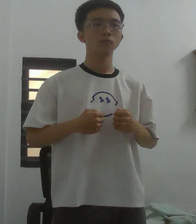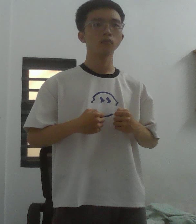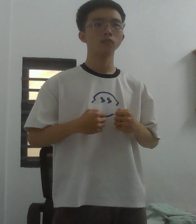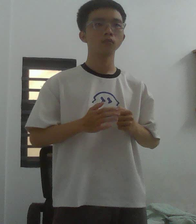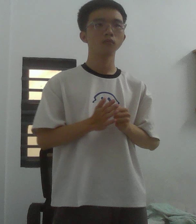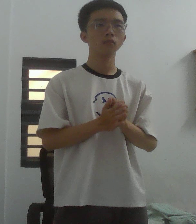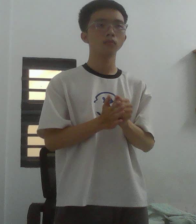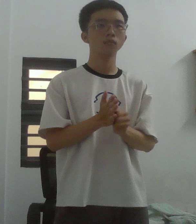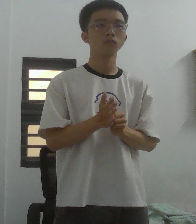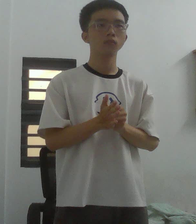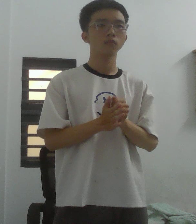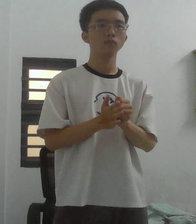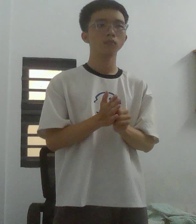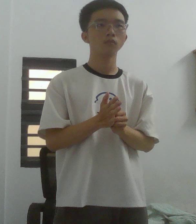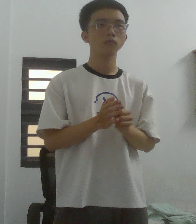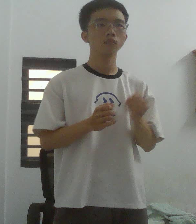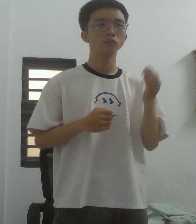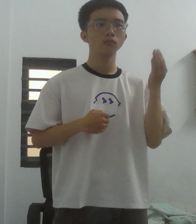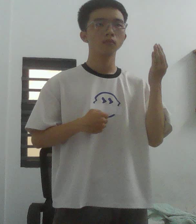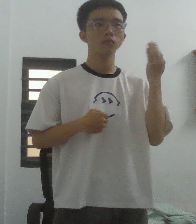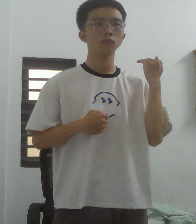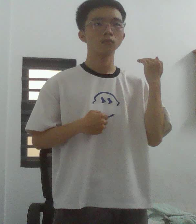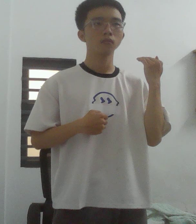thang truoc